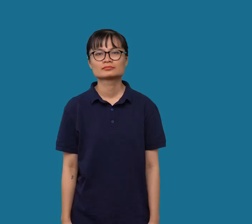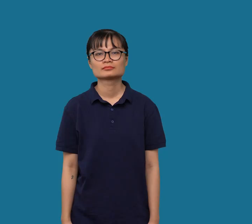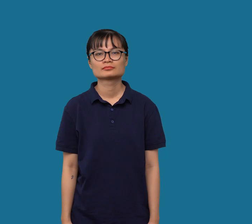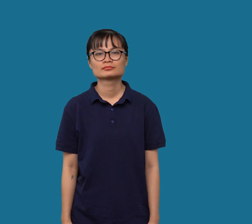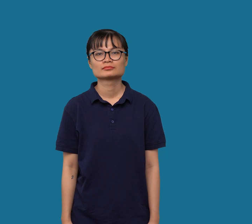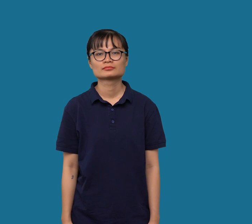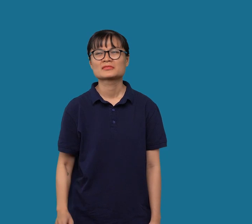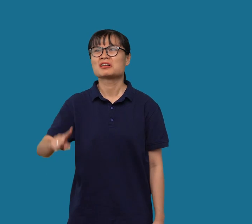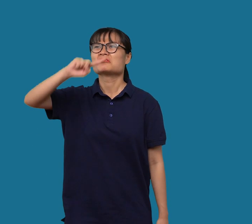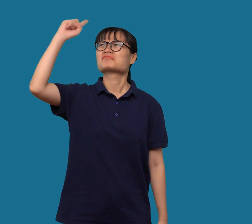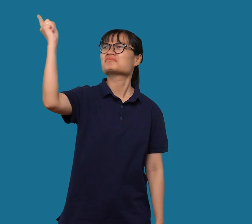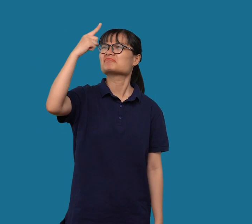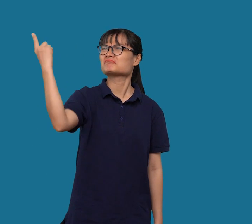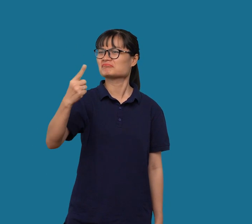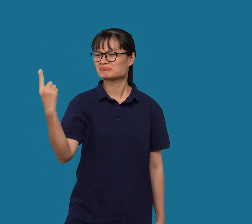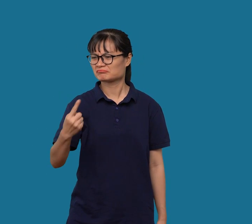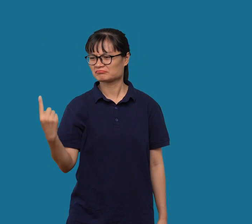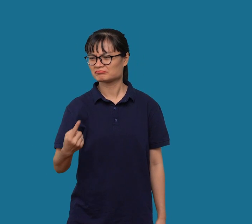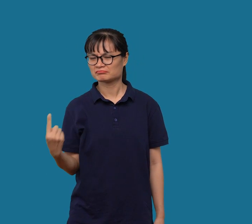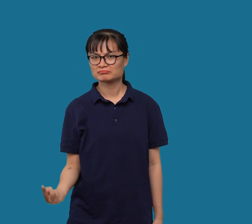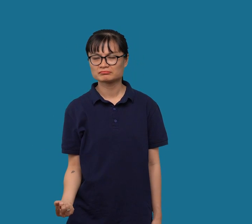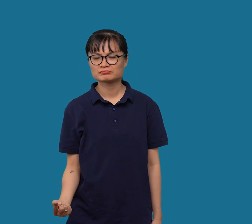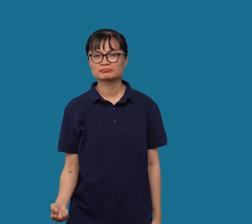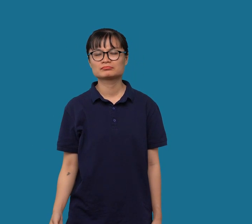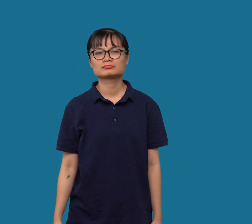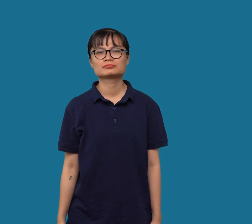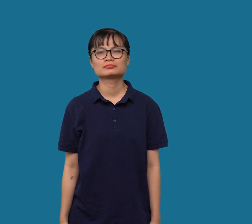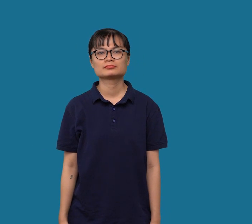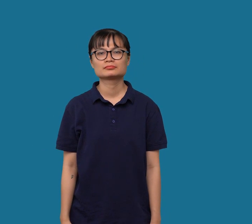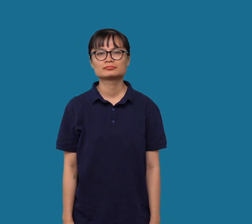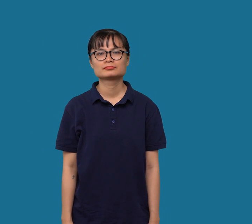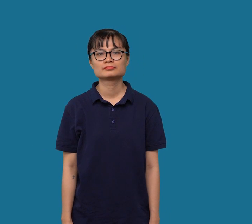xoáy